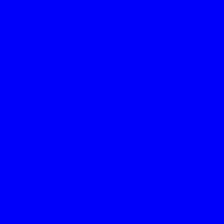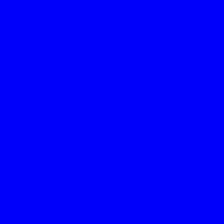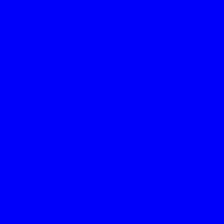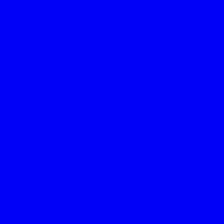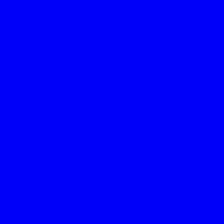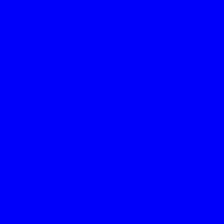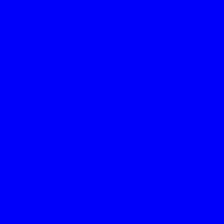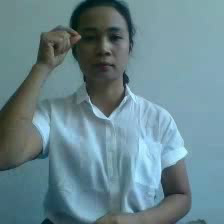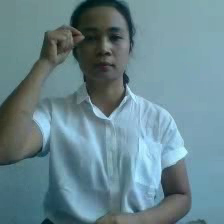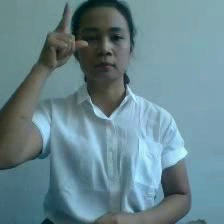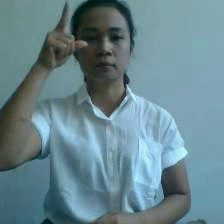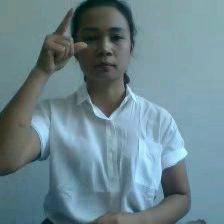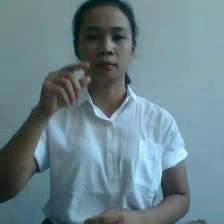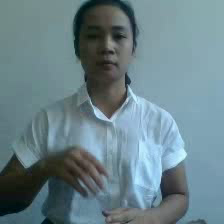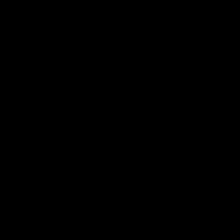Thức dậy